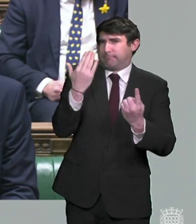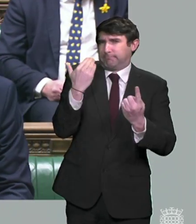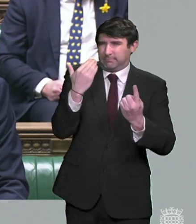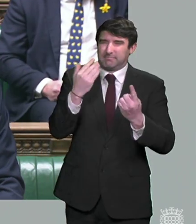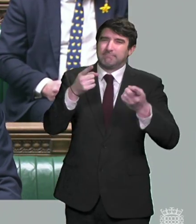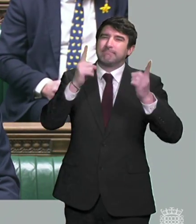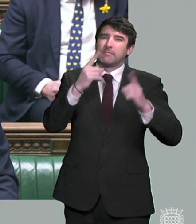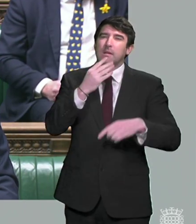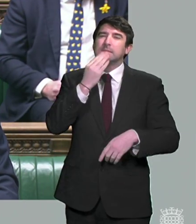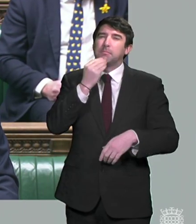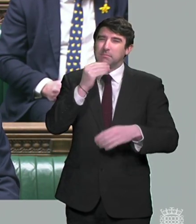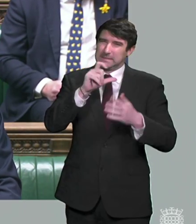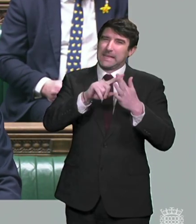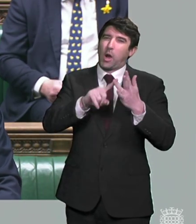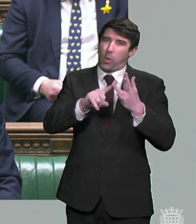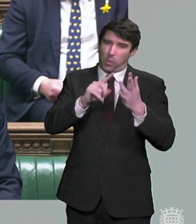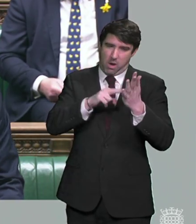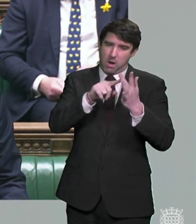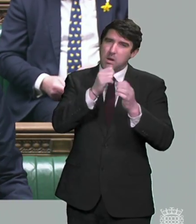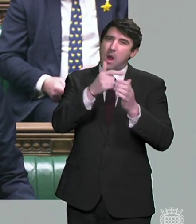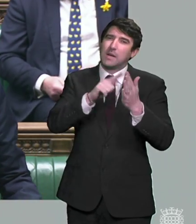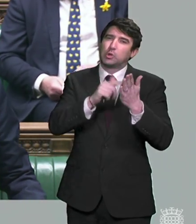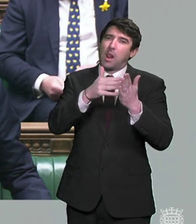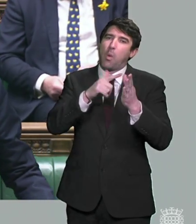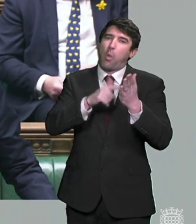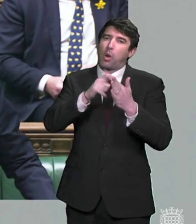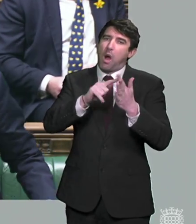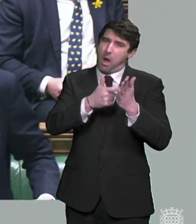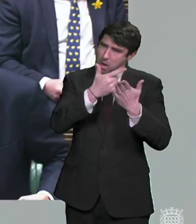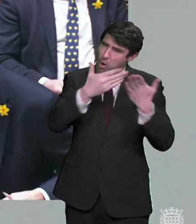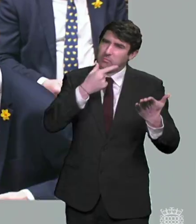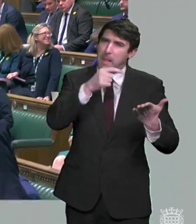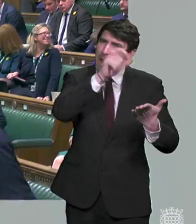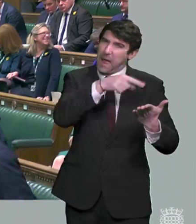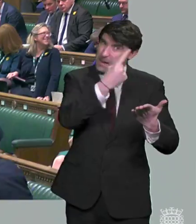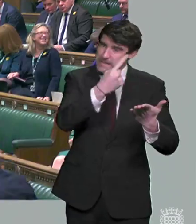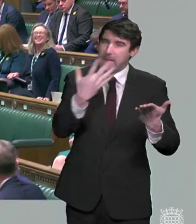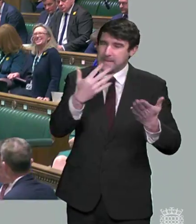He is an honourable man and well thought of. I am sure that he takes the allegations seriously and will be dealing with them.